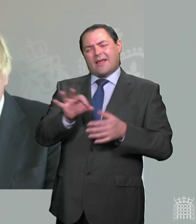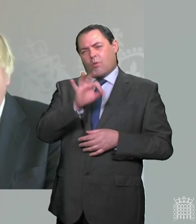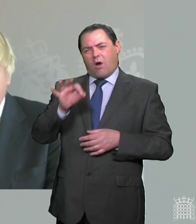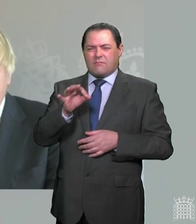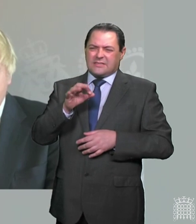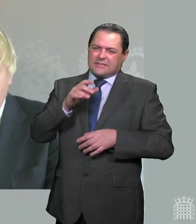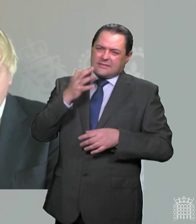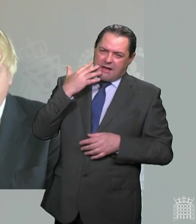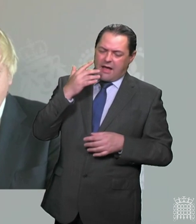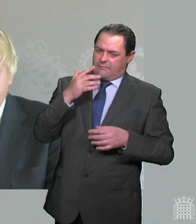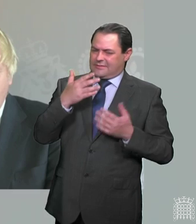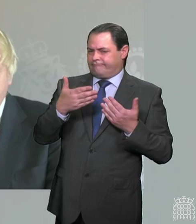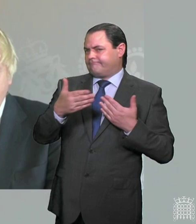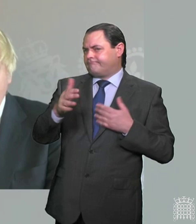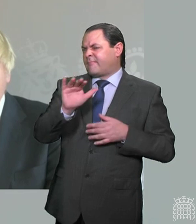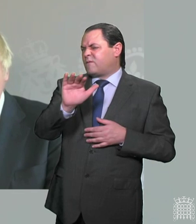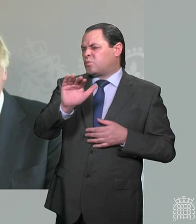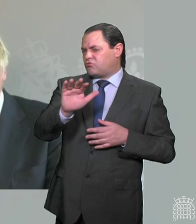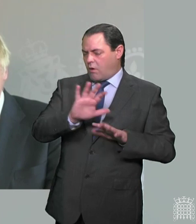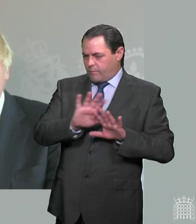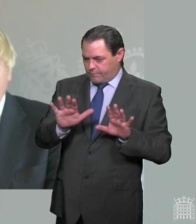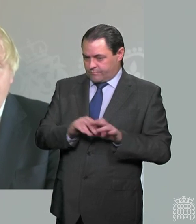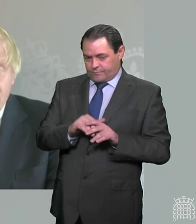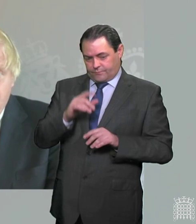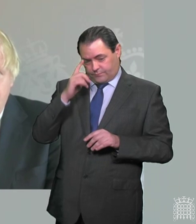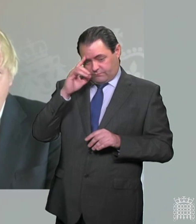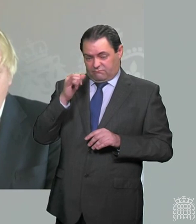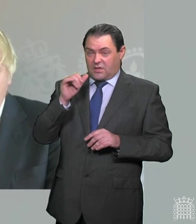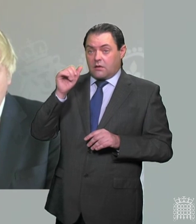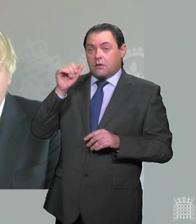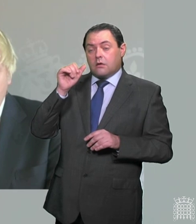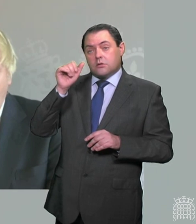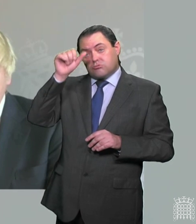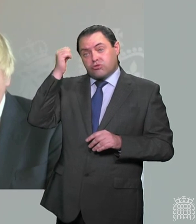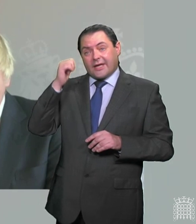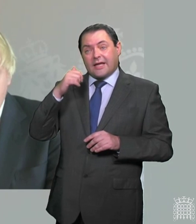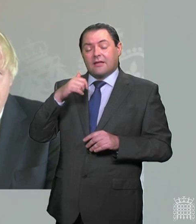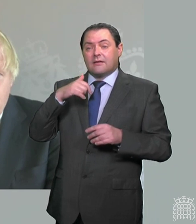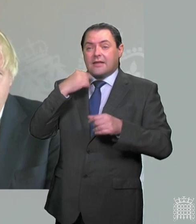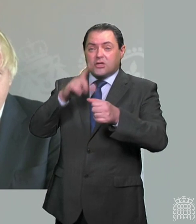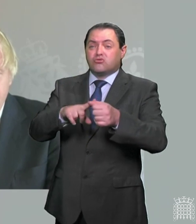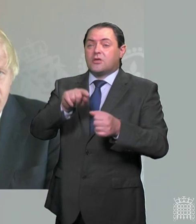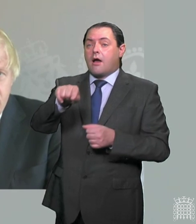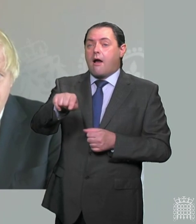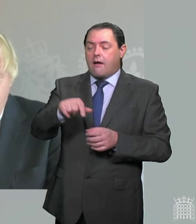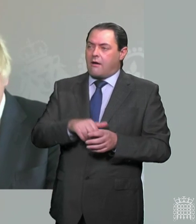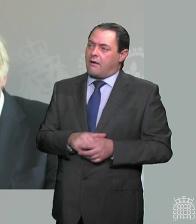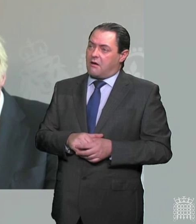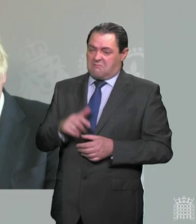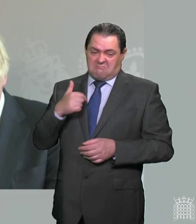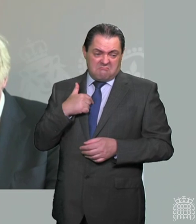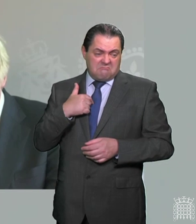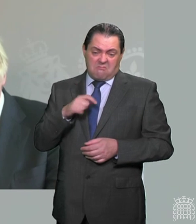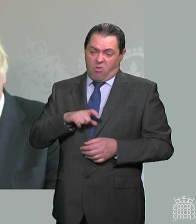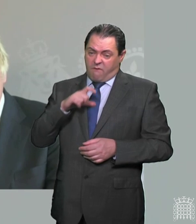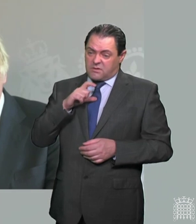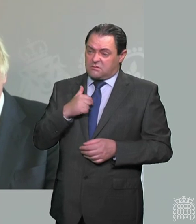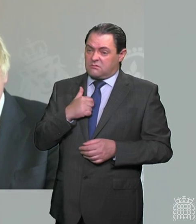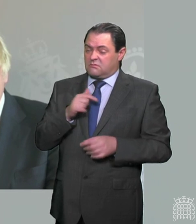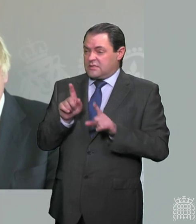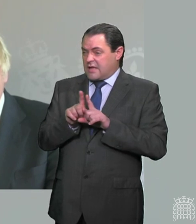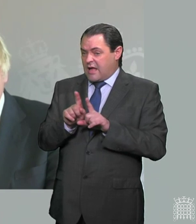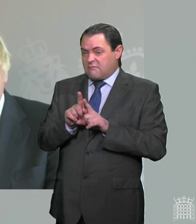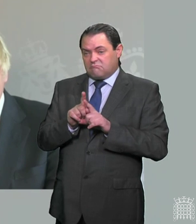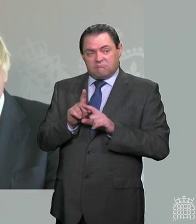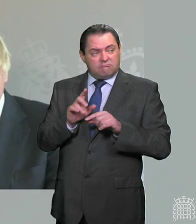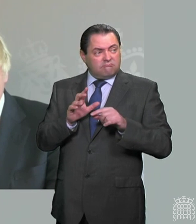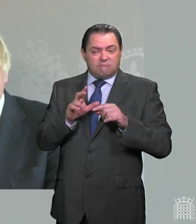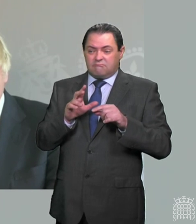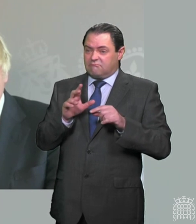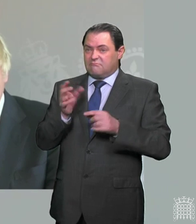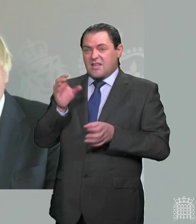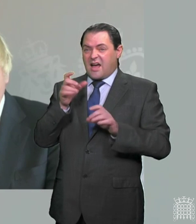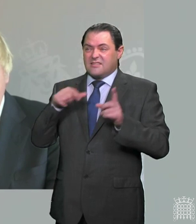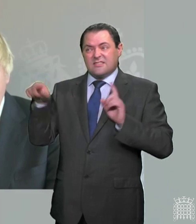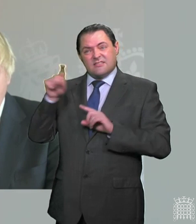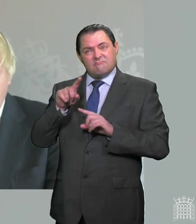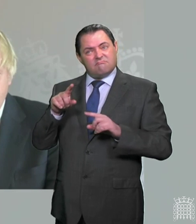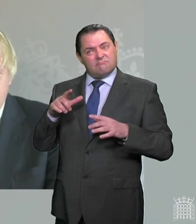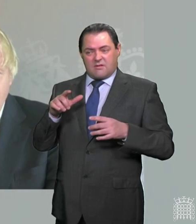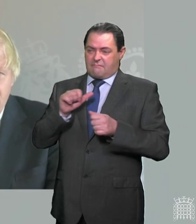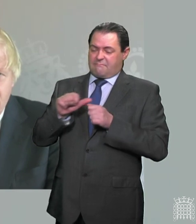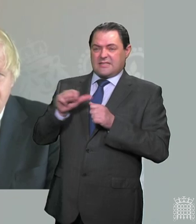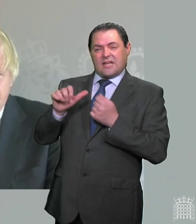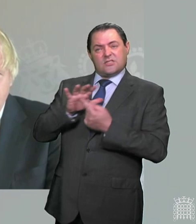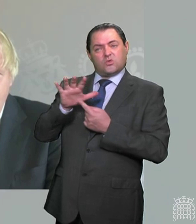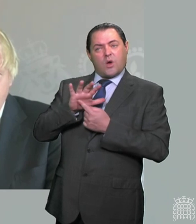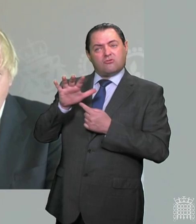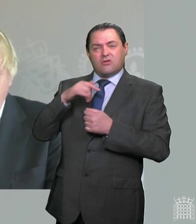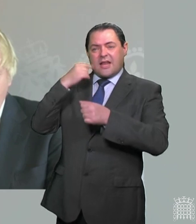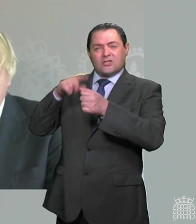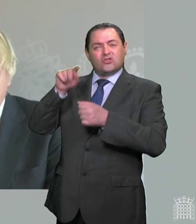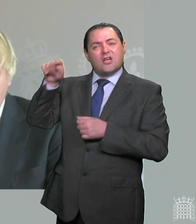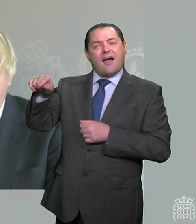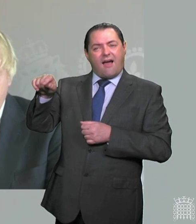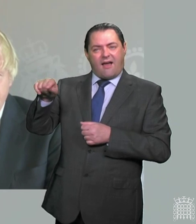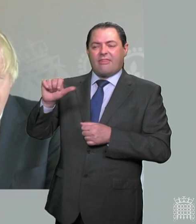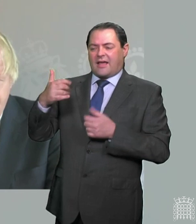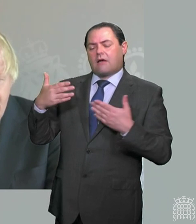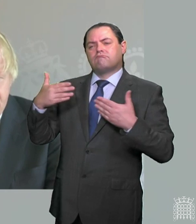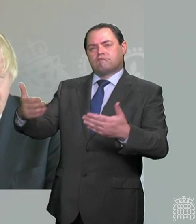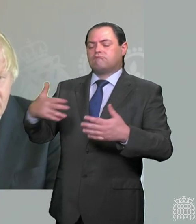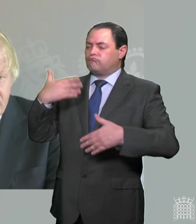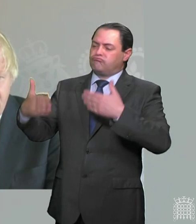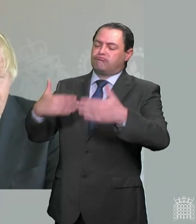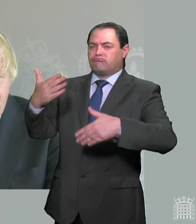That is why I think it is right that it should start in the spring, when I am pretty confident, and so are the rest of the scientific community, that we will really be in a much, much better position and able to go ahead.